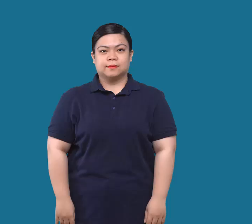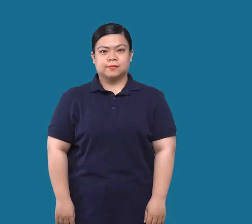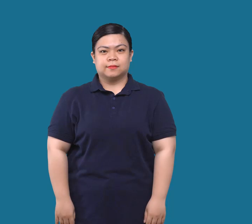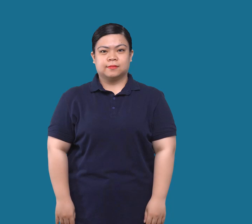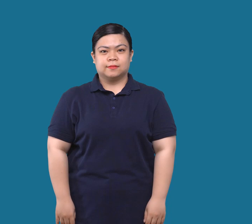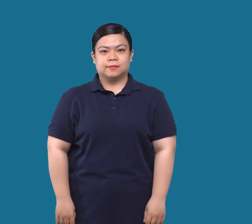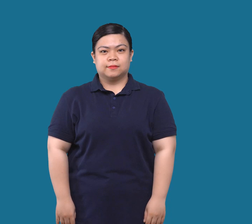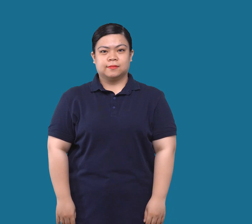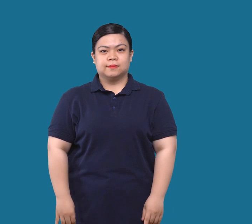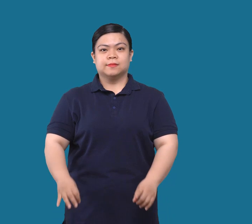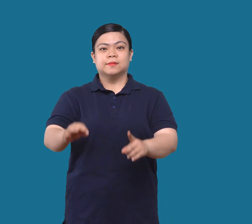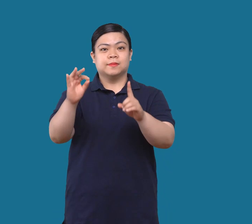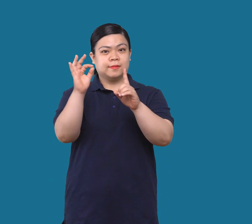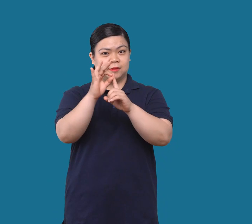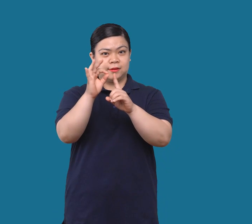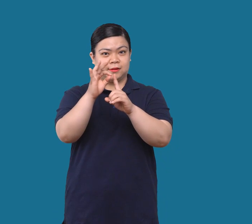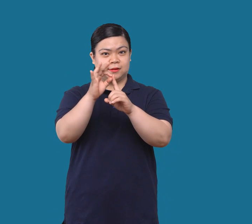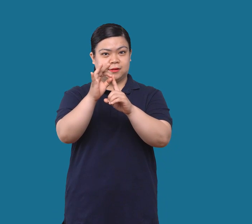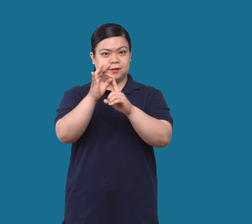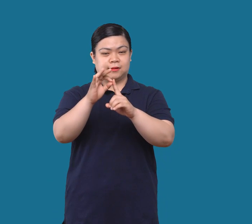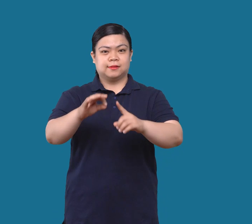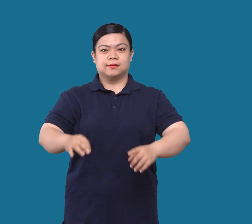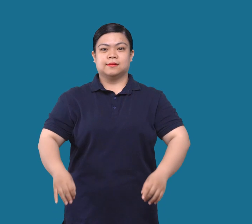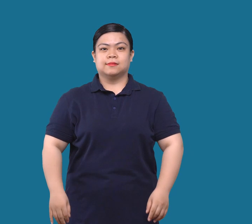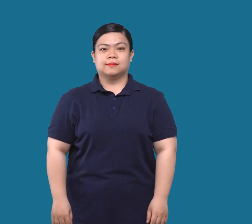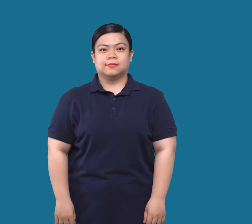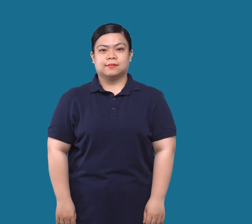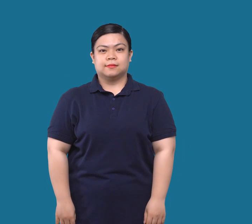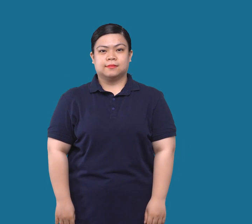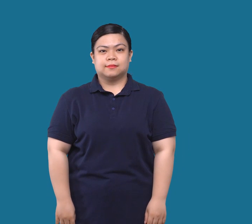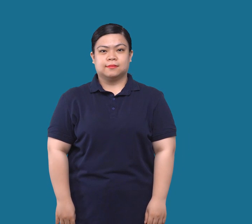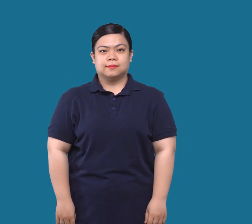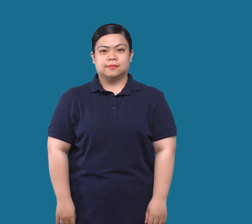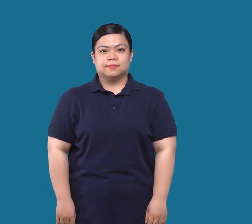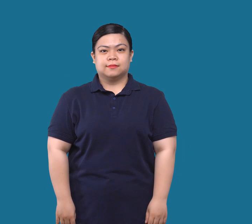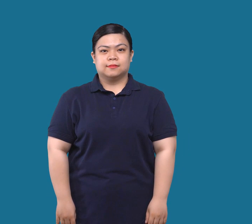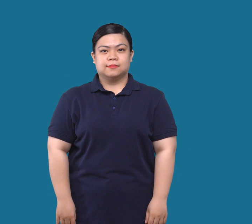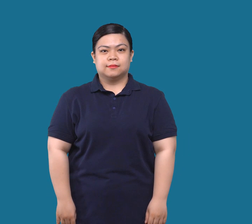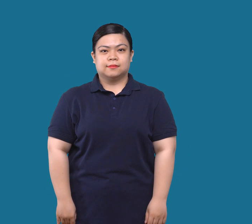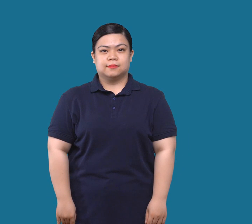Pa-ki-xtan (nước Pa-ki-xtan)